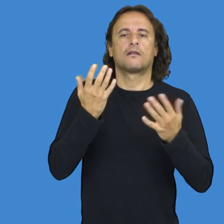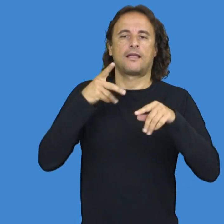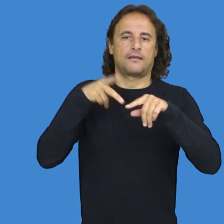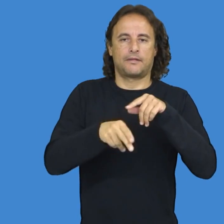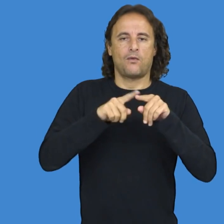evitar